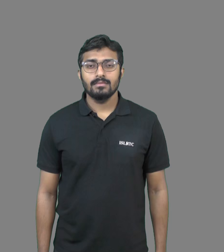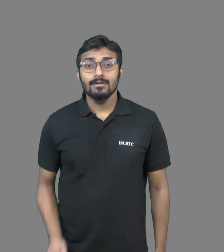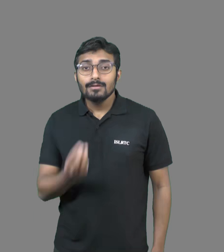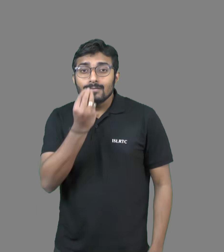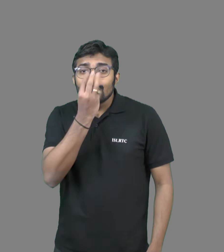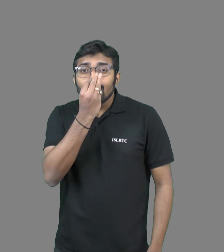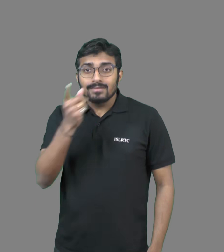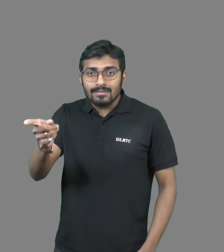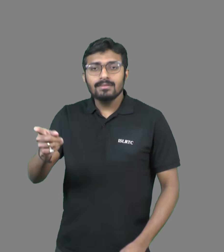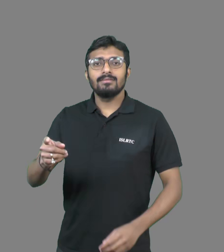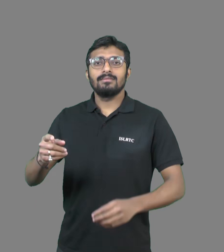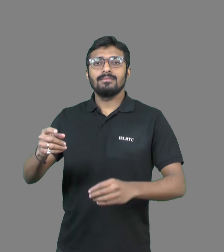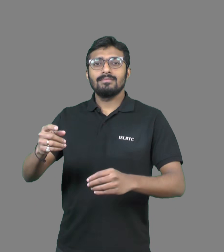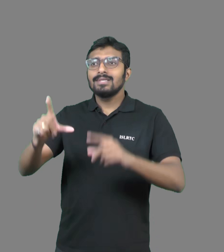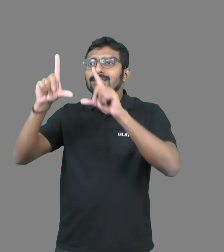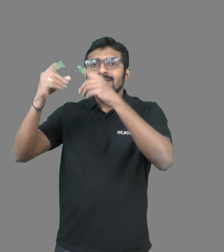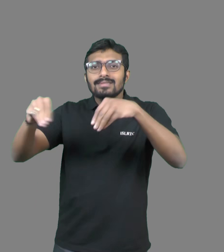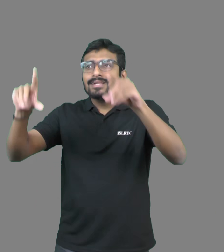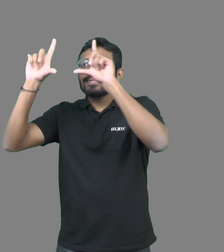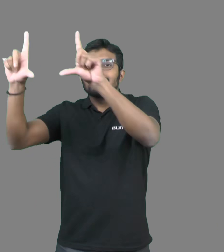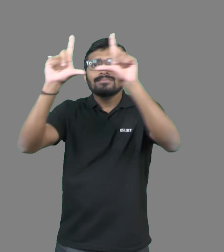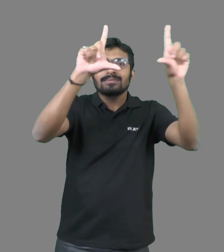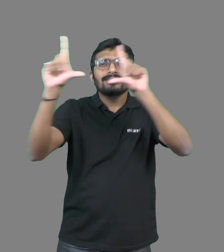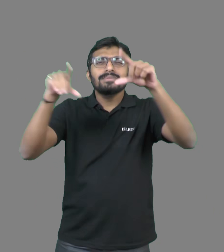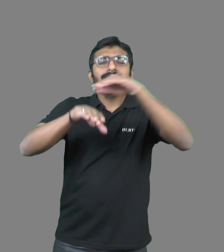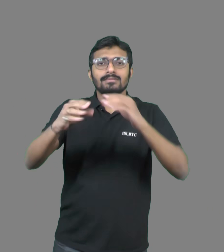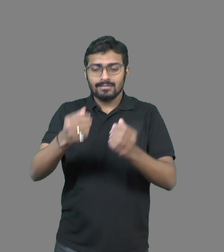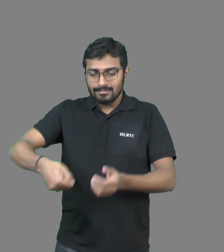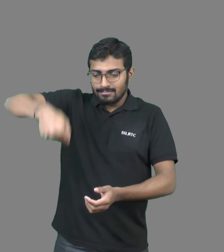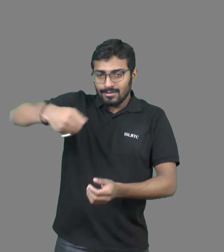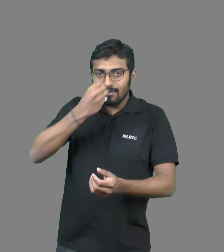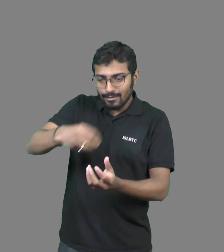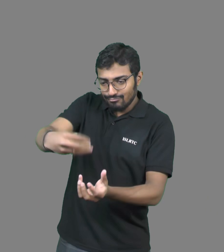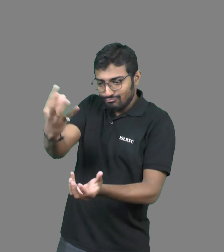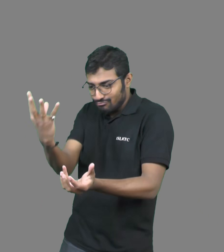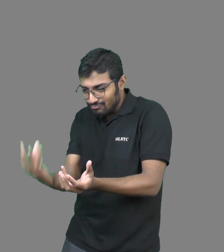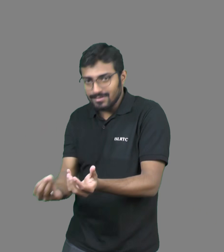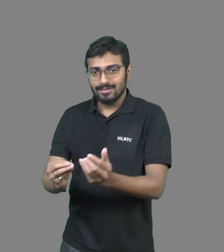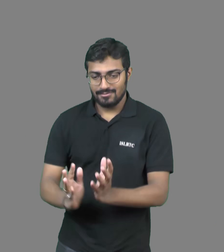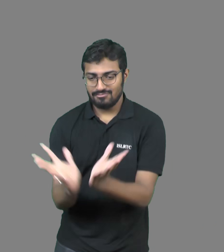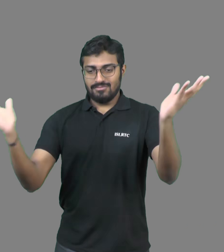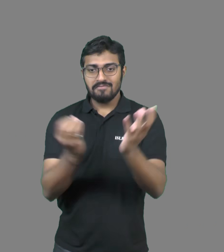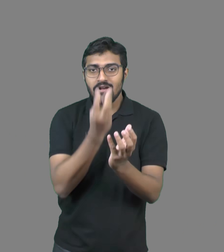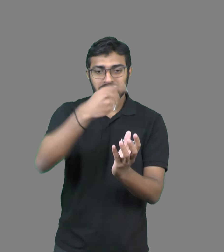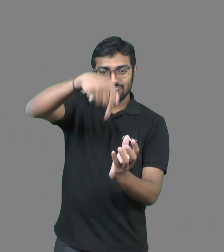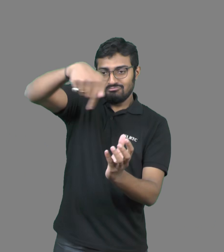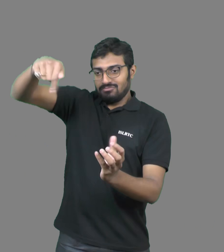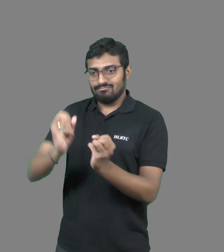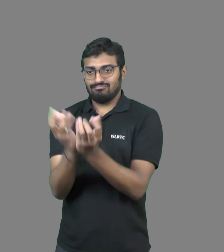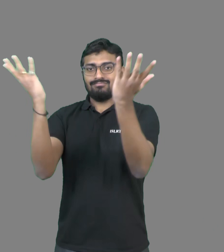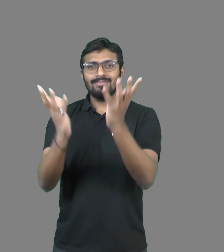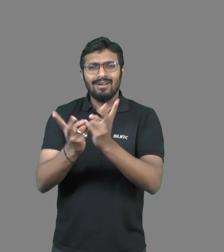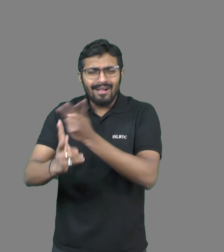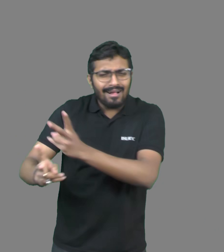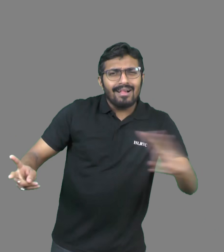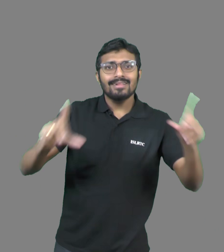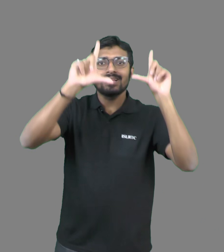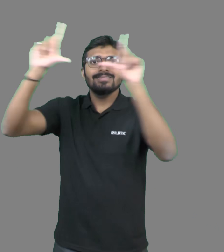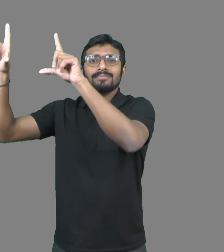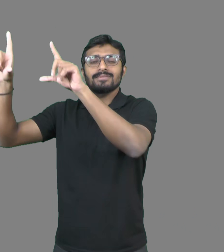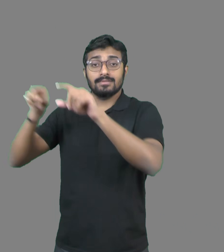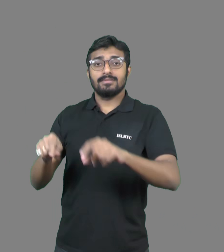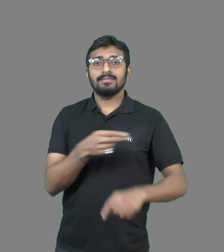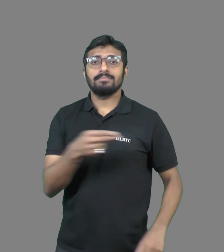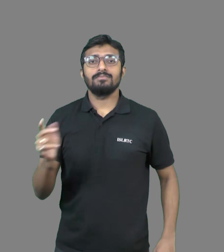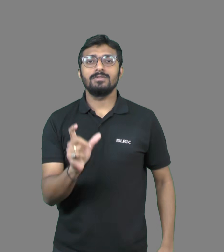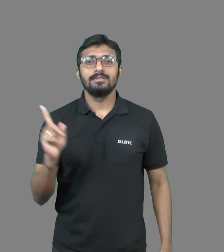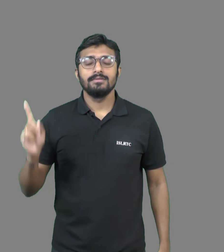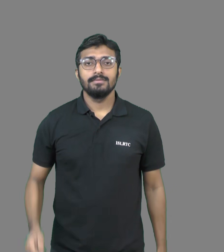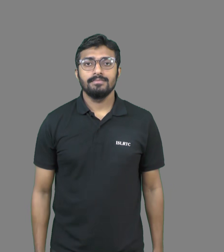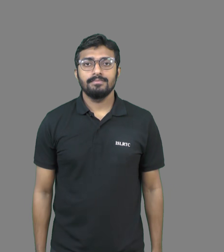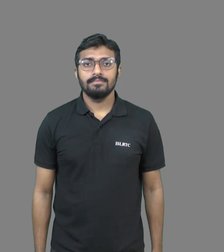Flower For Exhibition